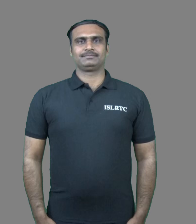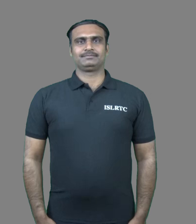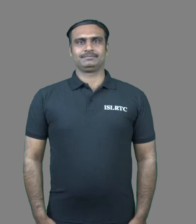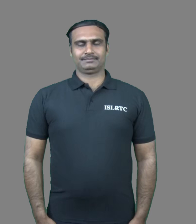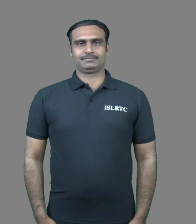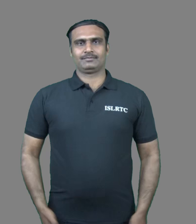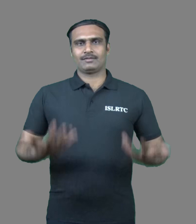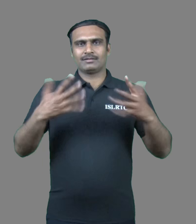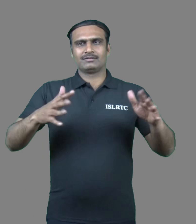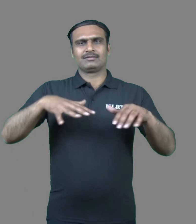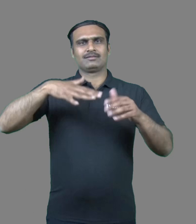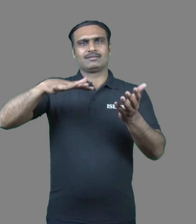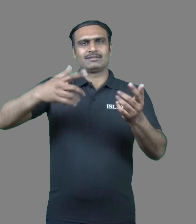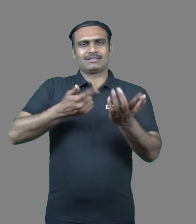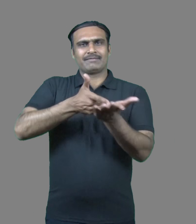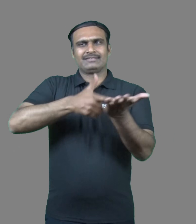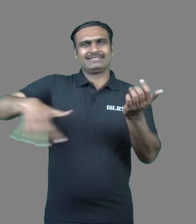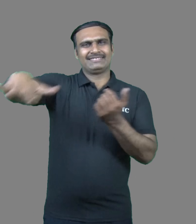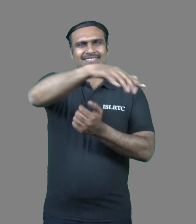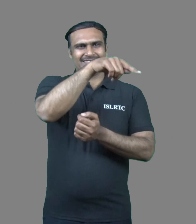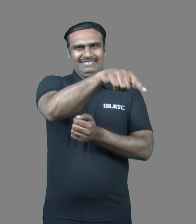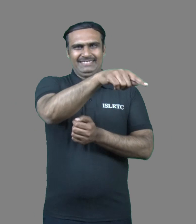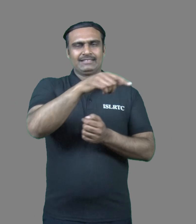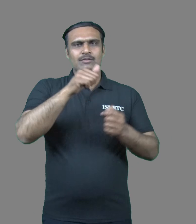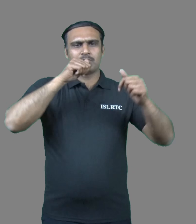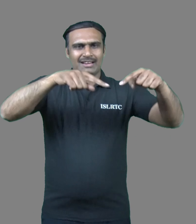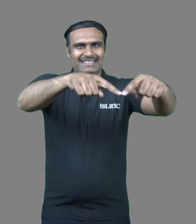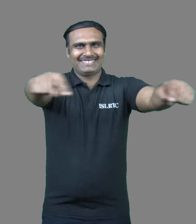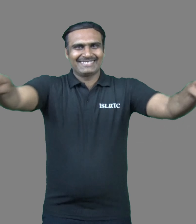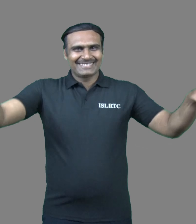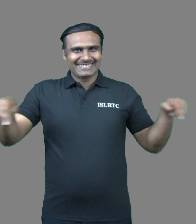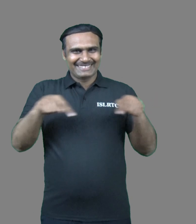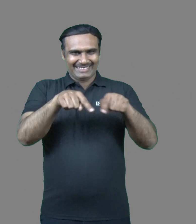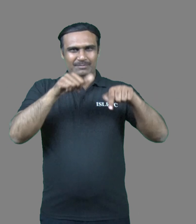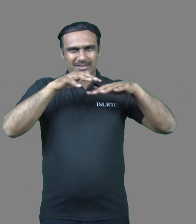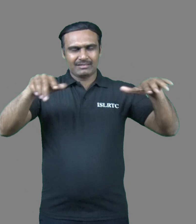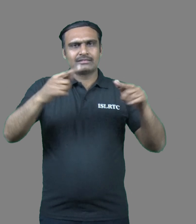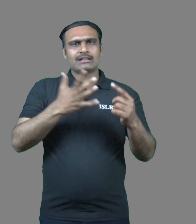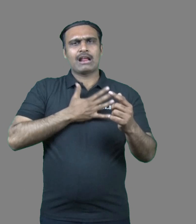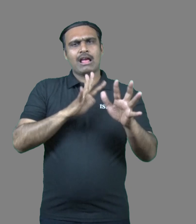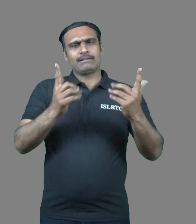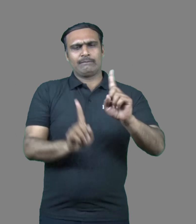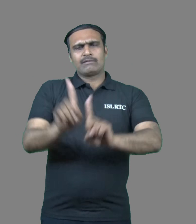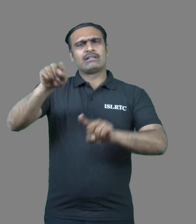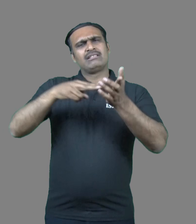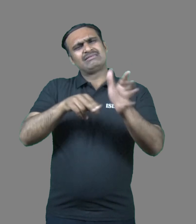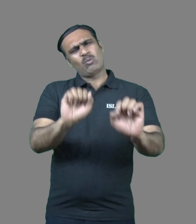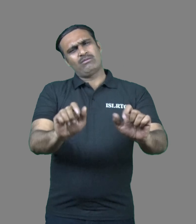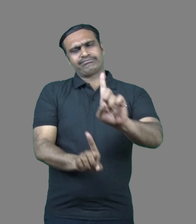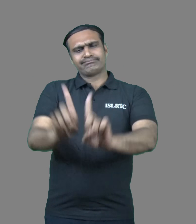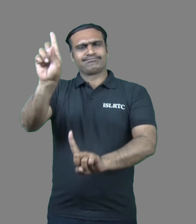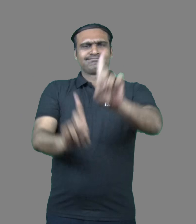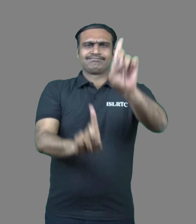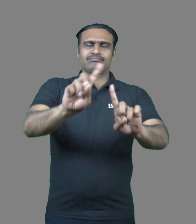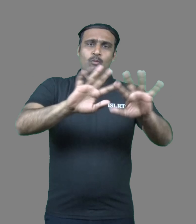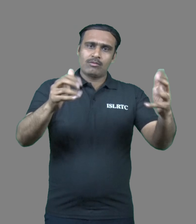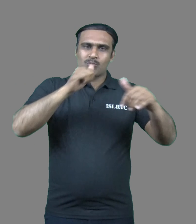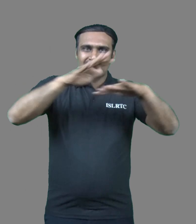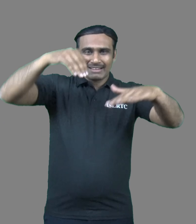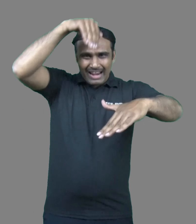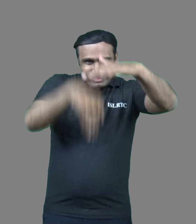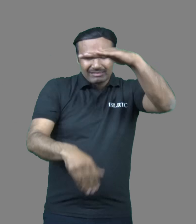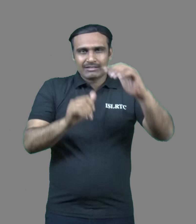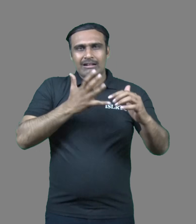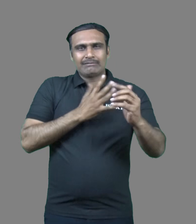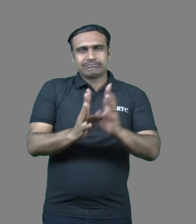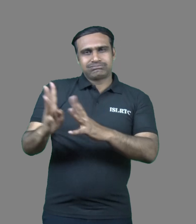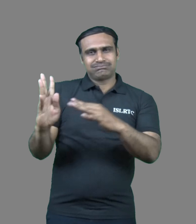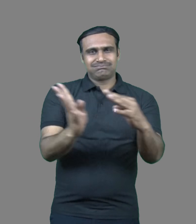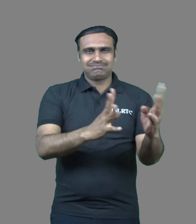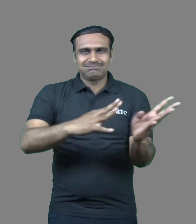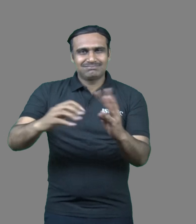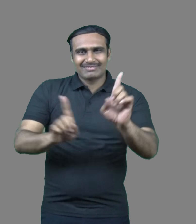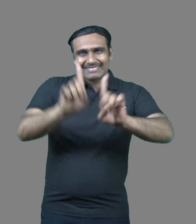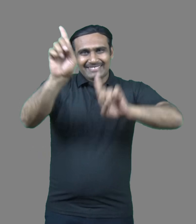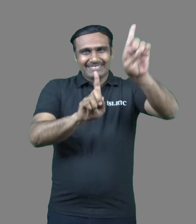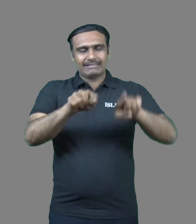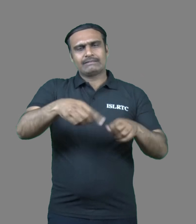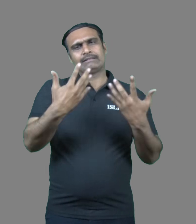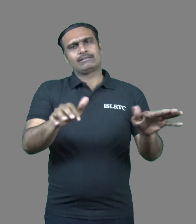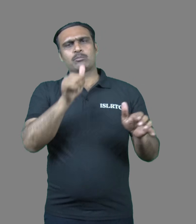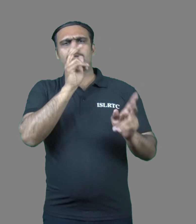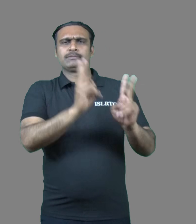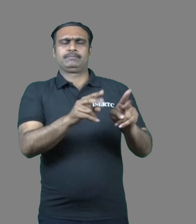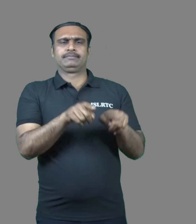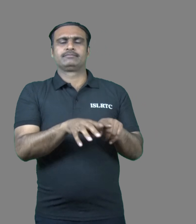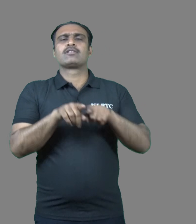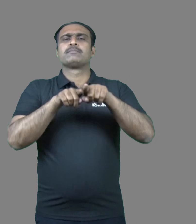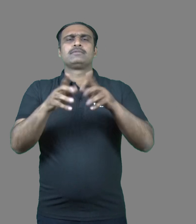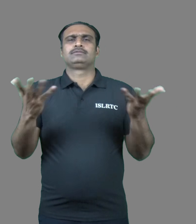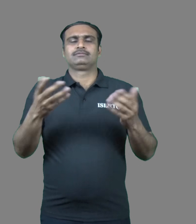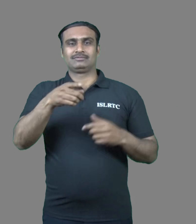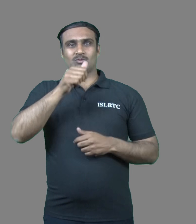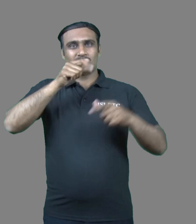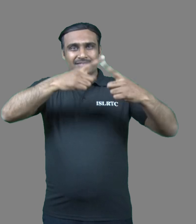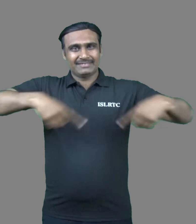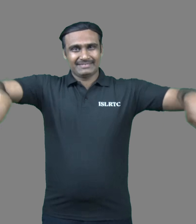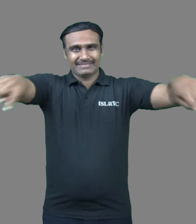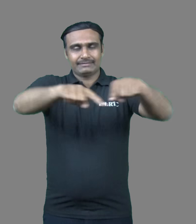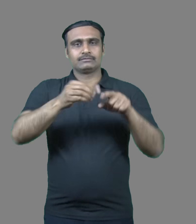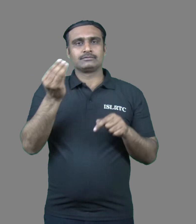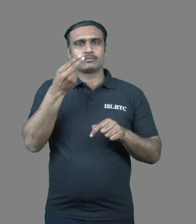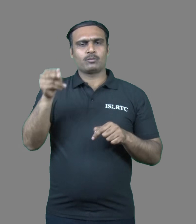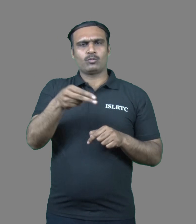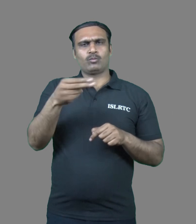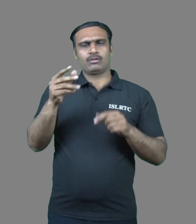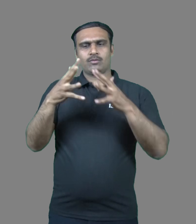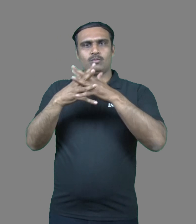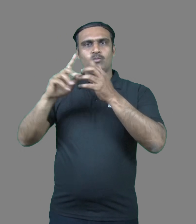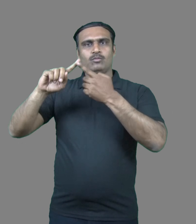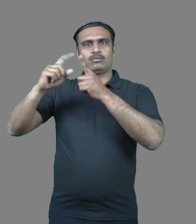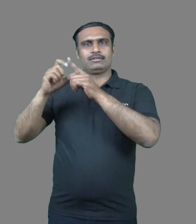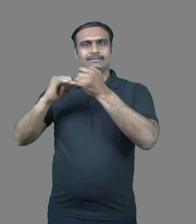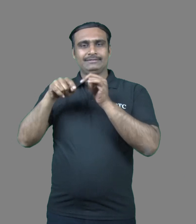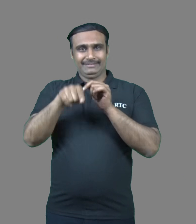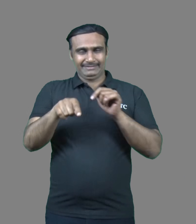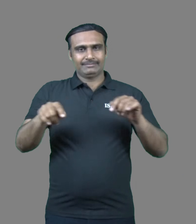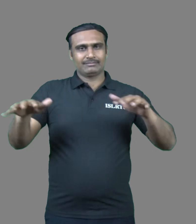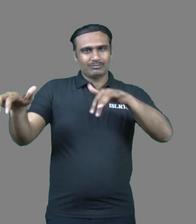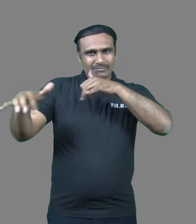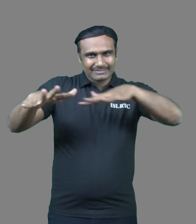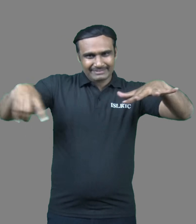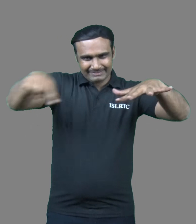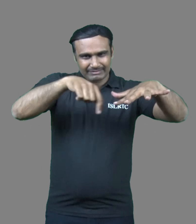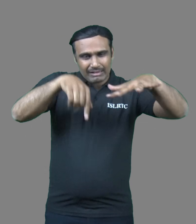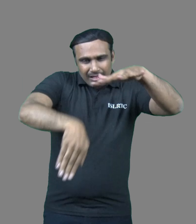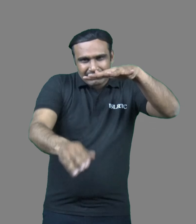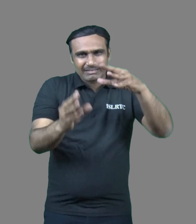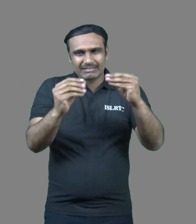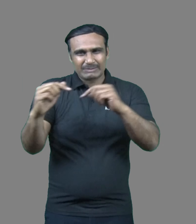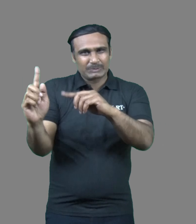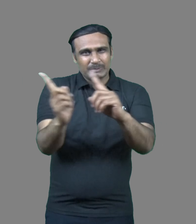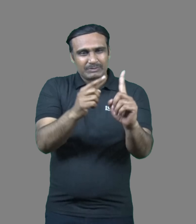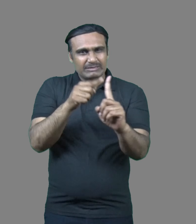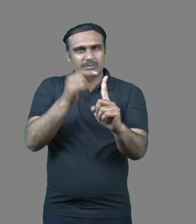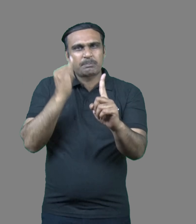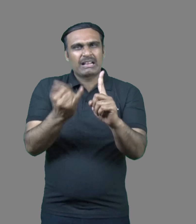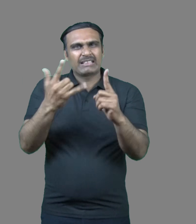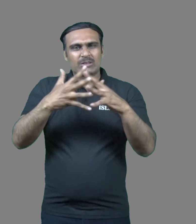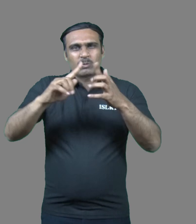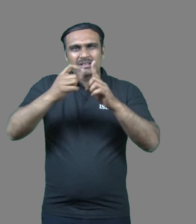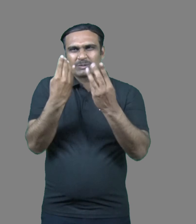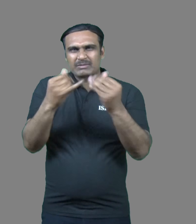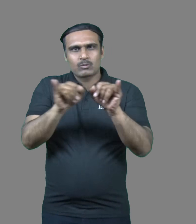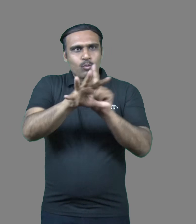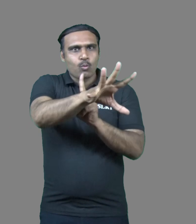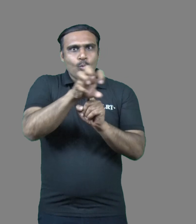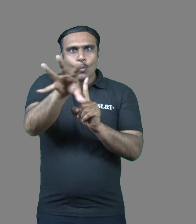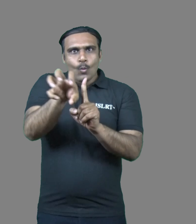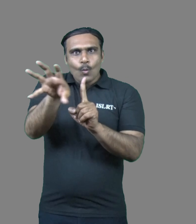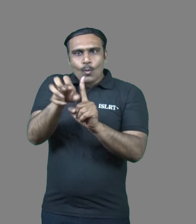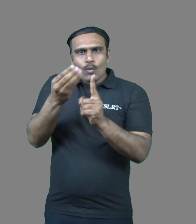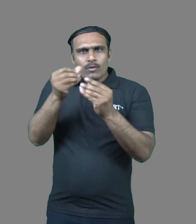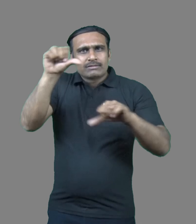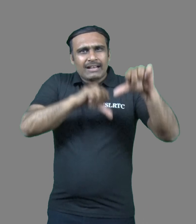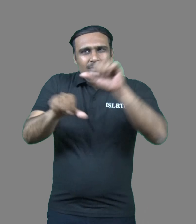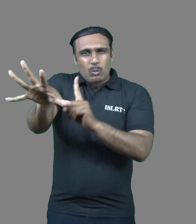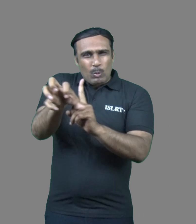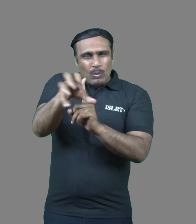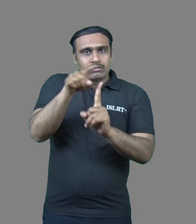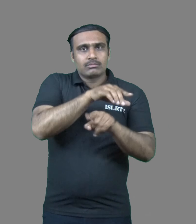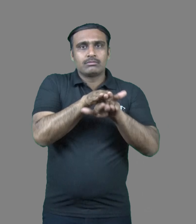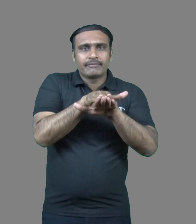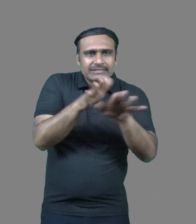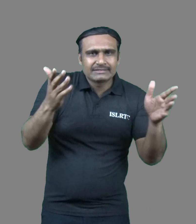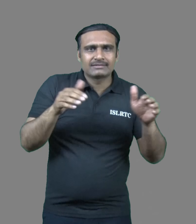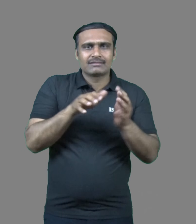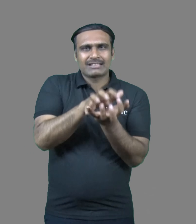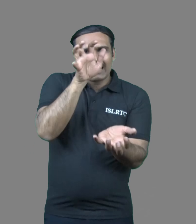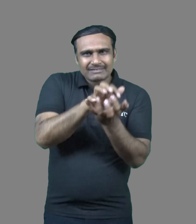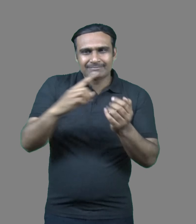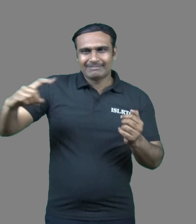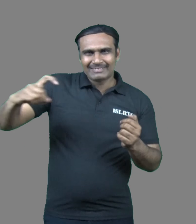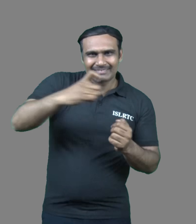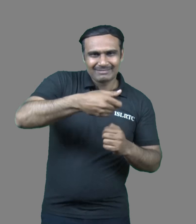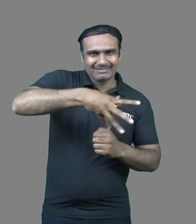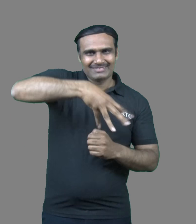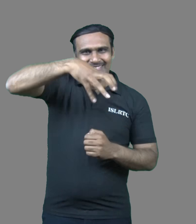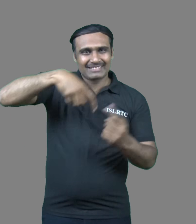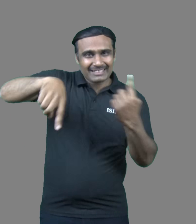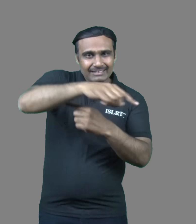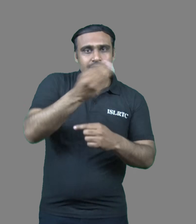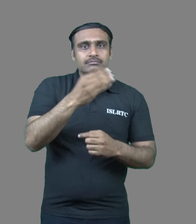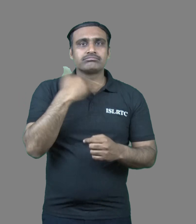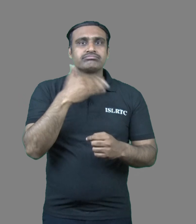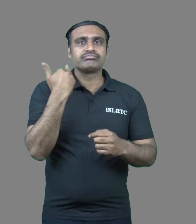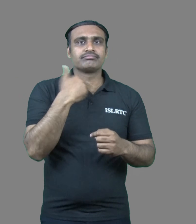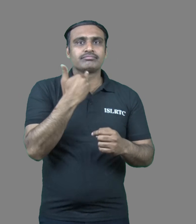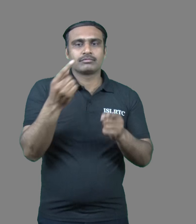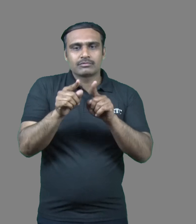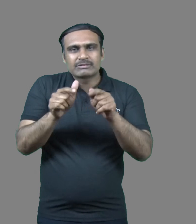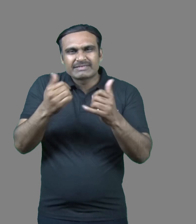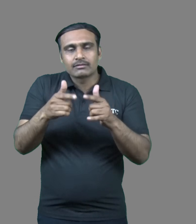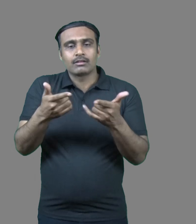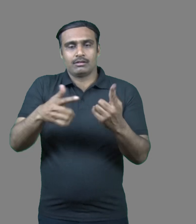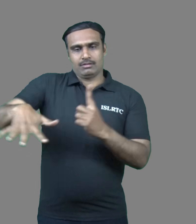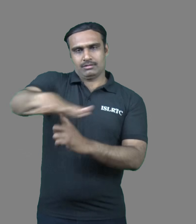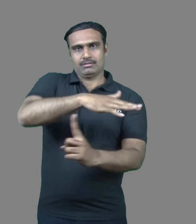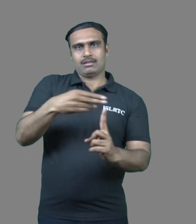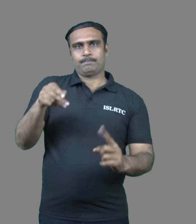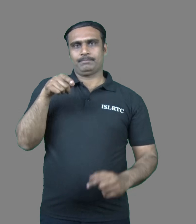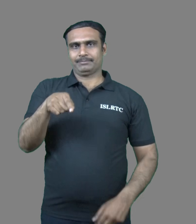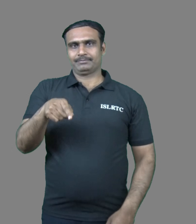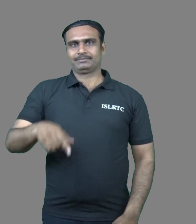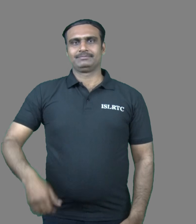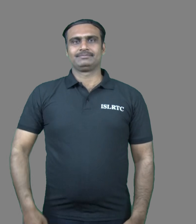Aquatic Weeds